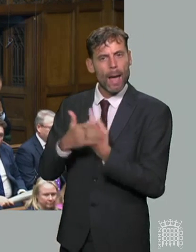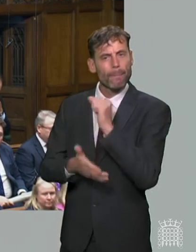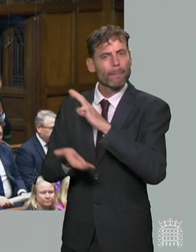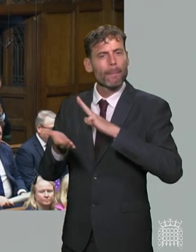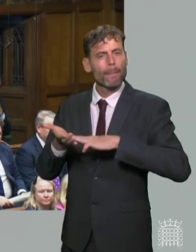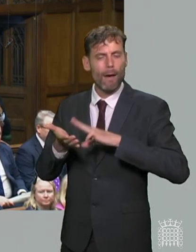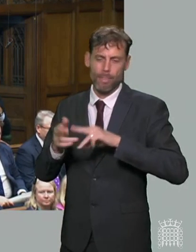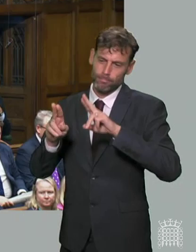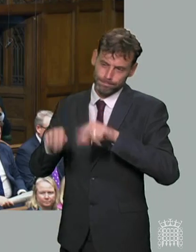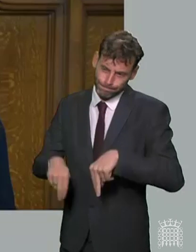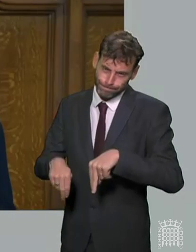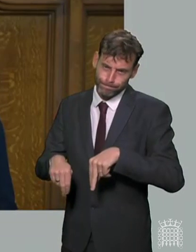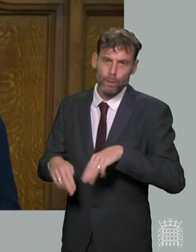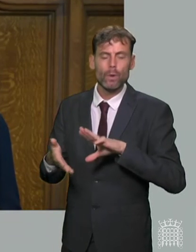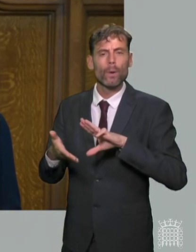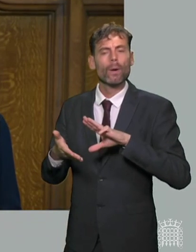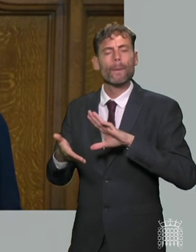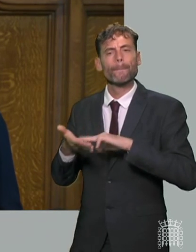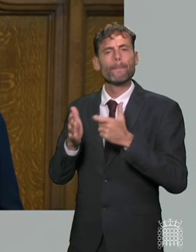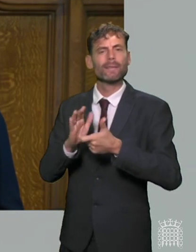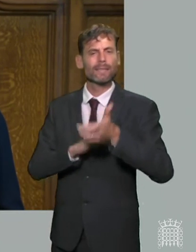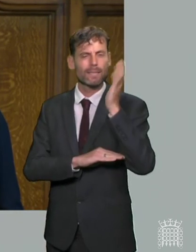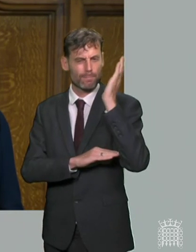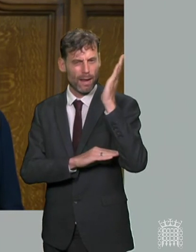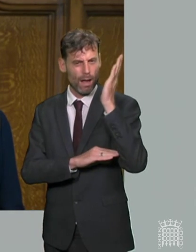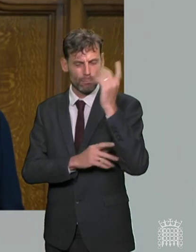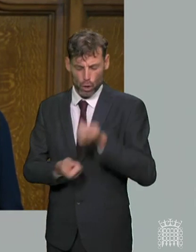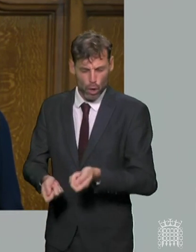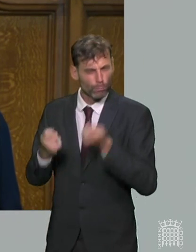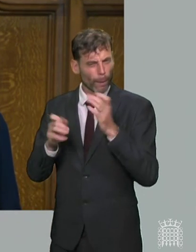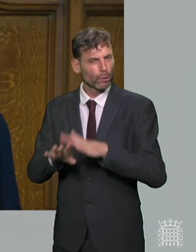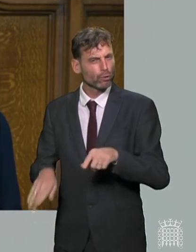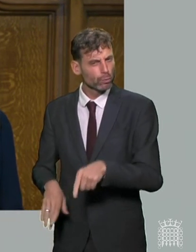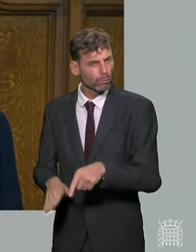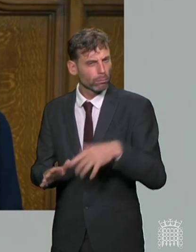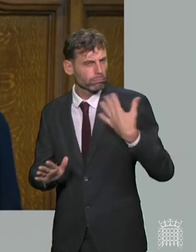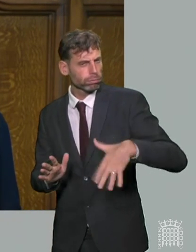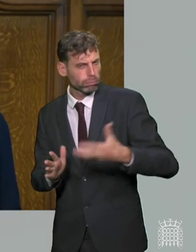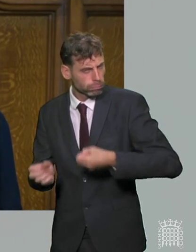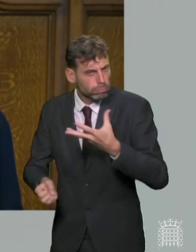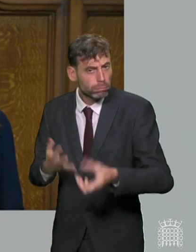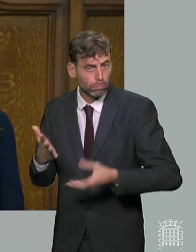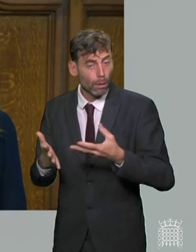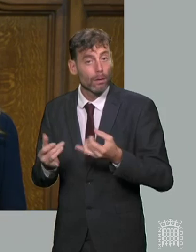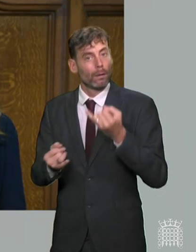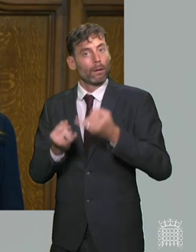Raising children is very expensive—more so when they are disabled.